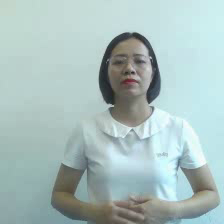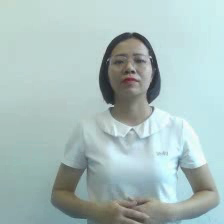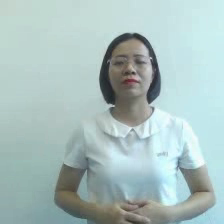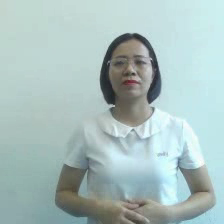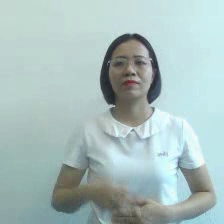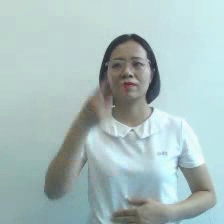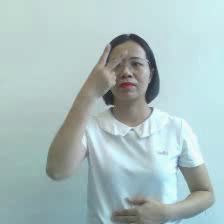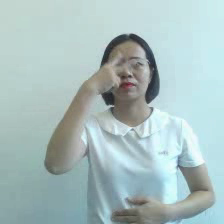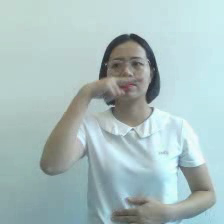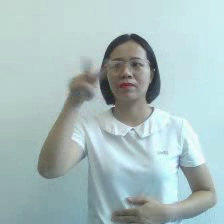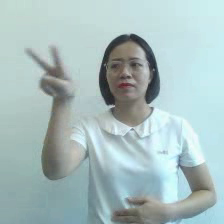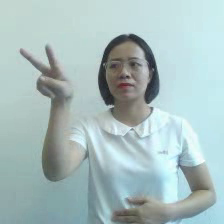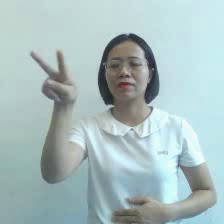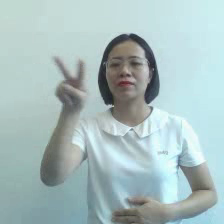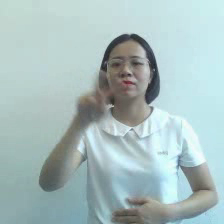Nhìn